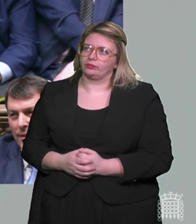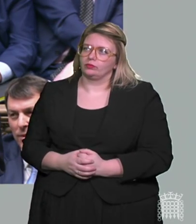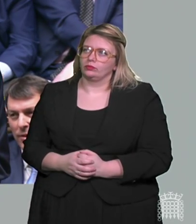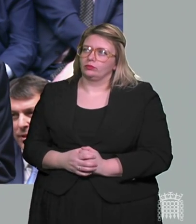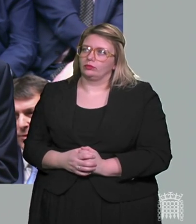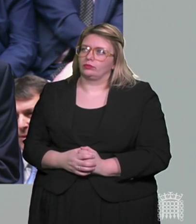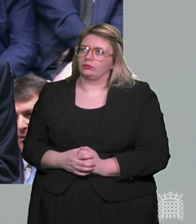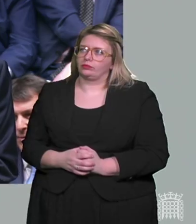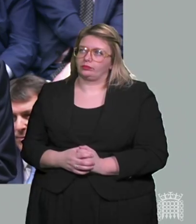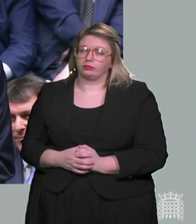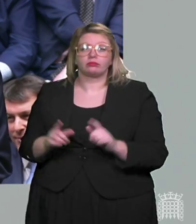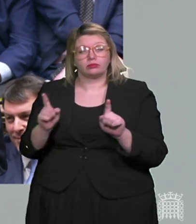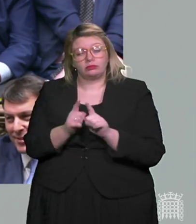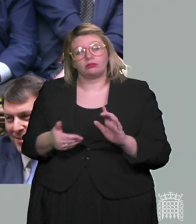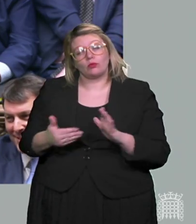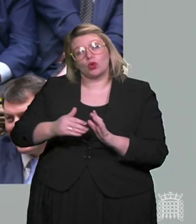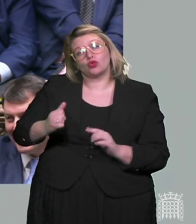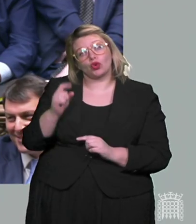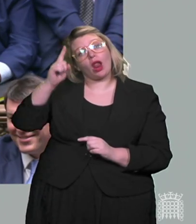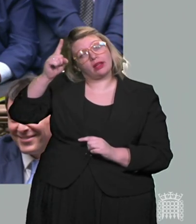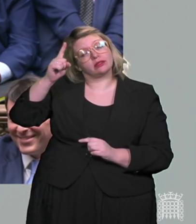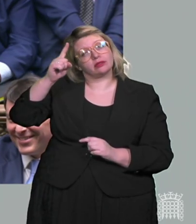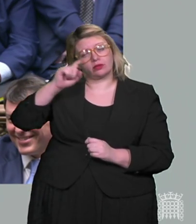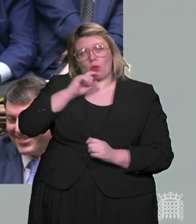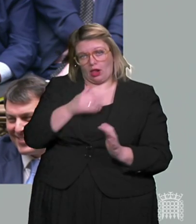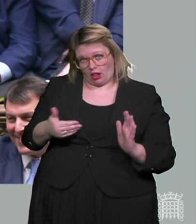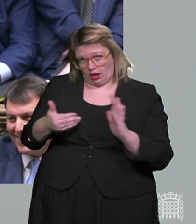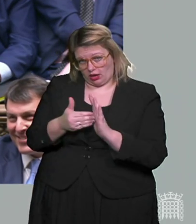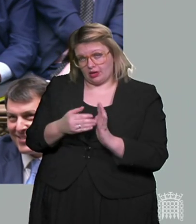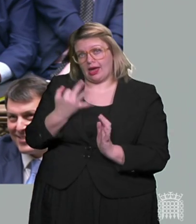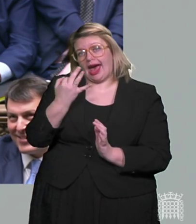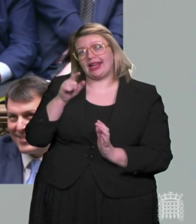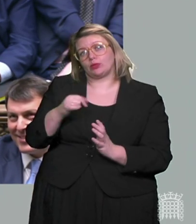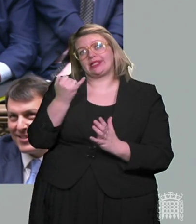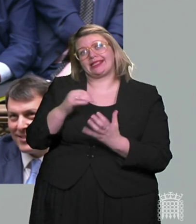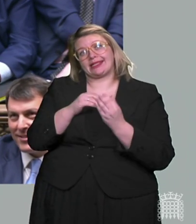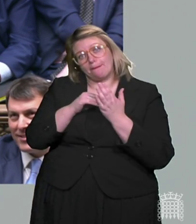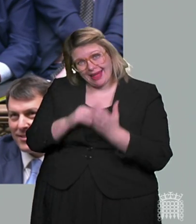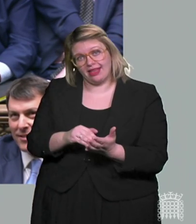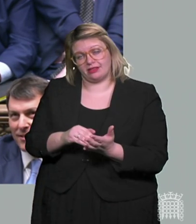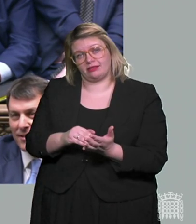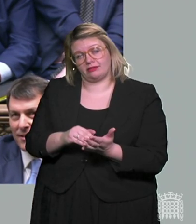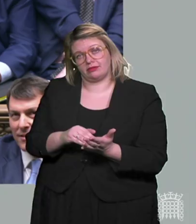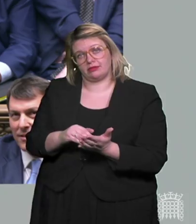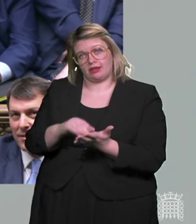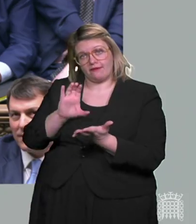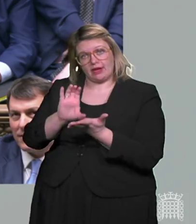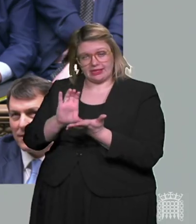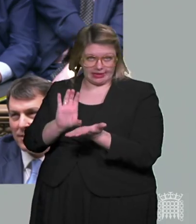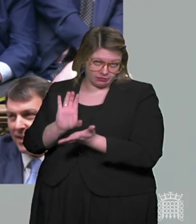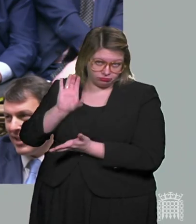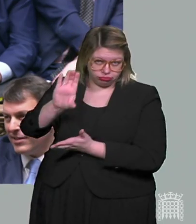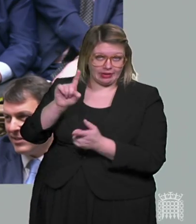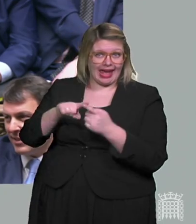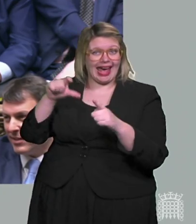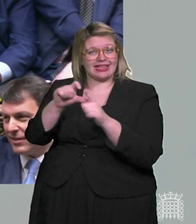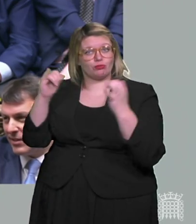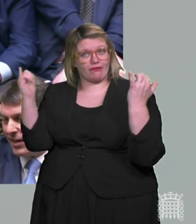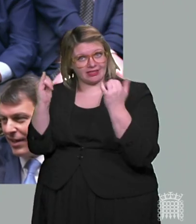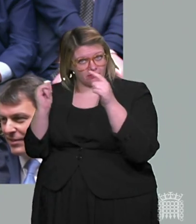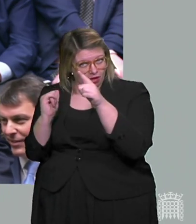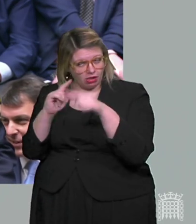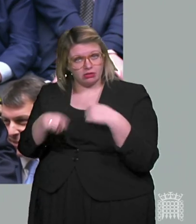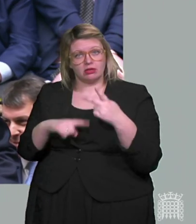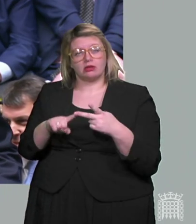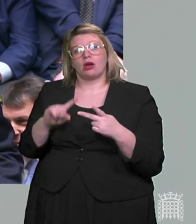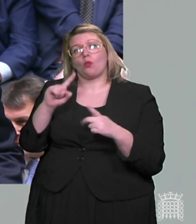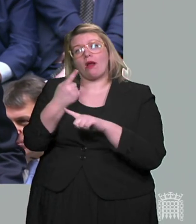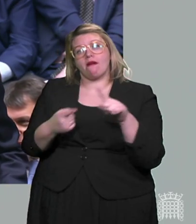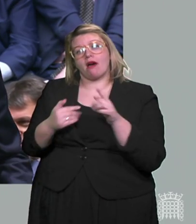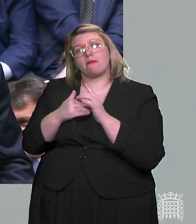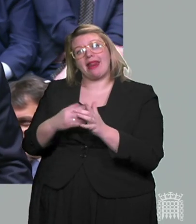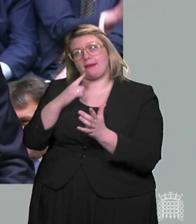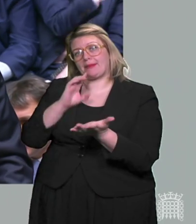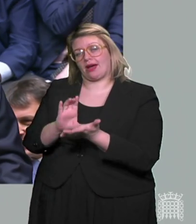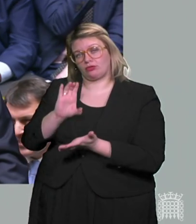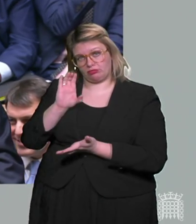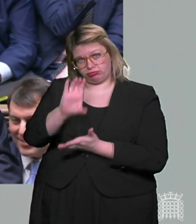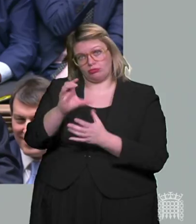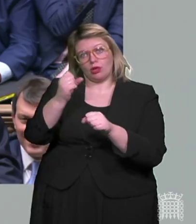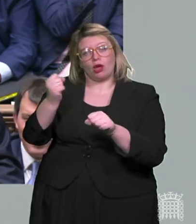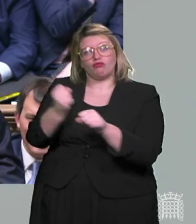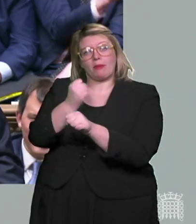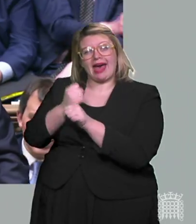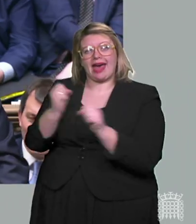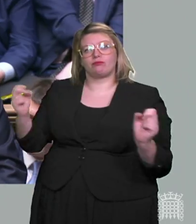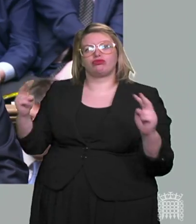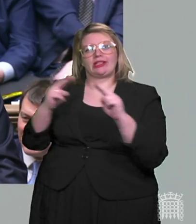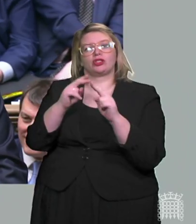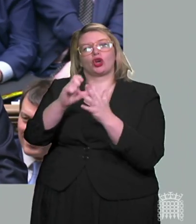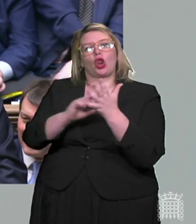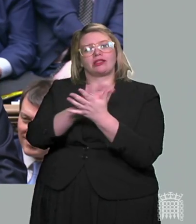On top of that, in Scotland I can announce up to £8.6 million of targeted funding for the Edinburgh festivals as well as £1.5 million funding to repair the Cloddach bridge.